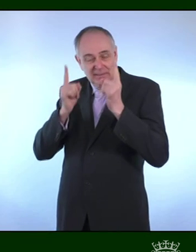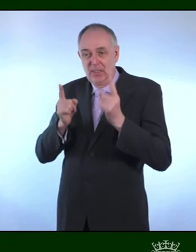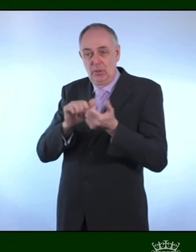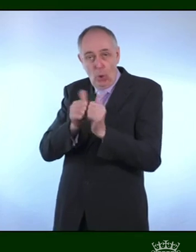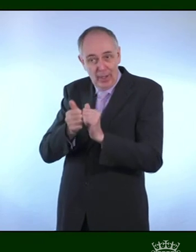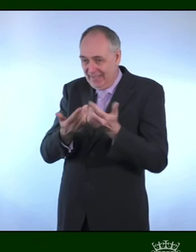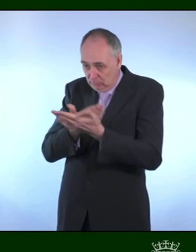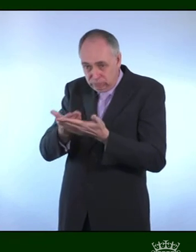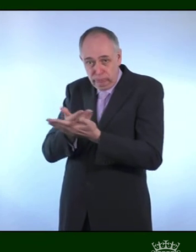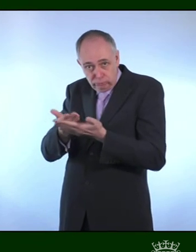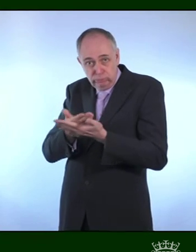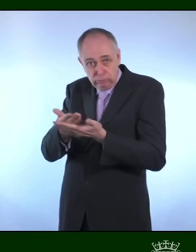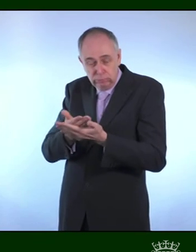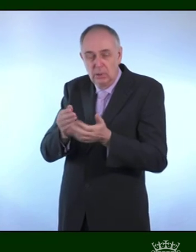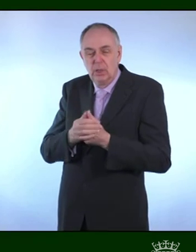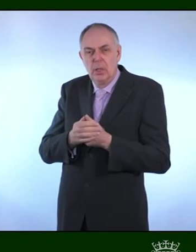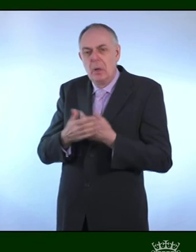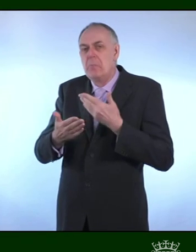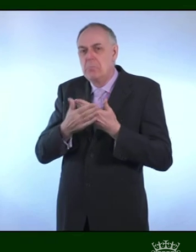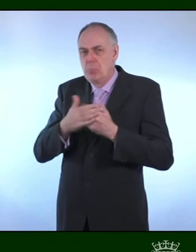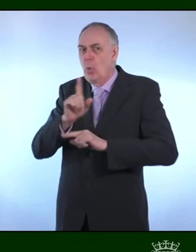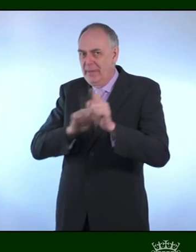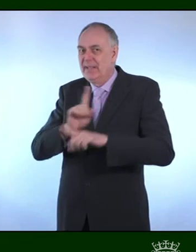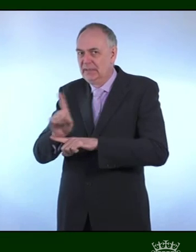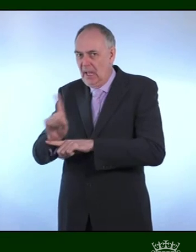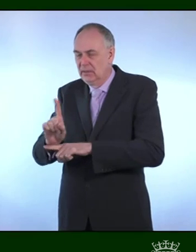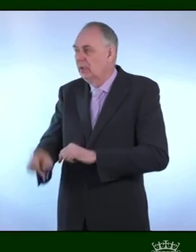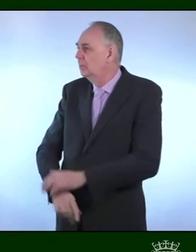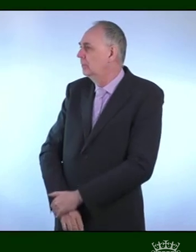In addition to my duties in the House, I shall have further such meetings later today.